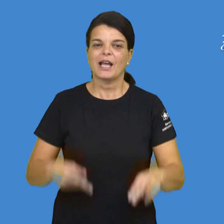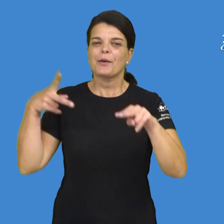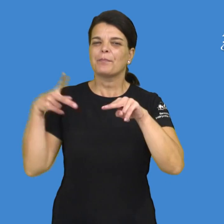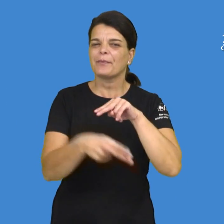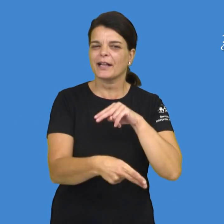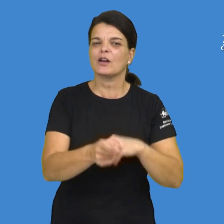evitar